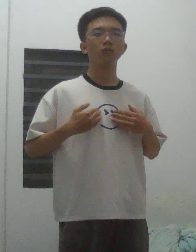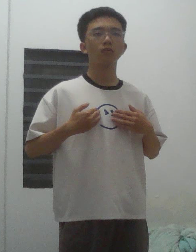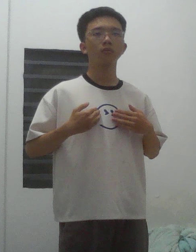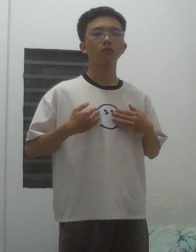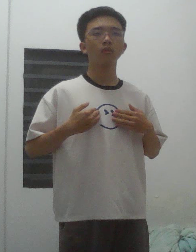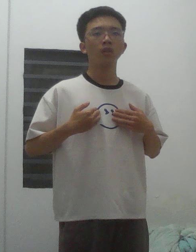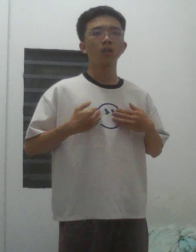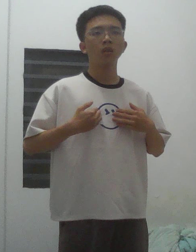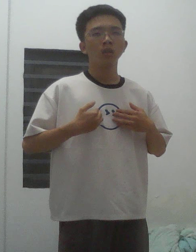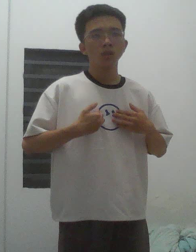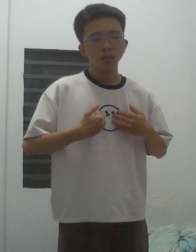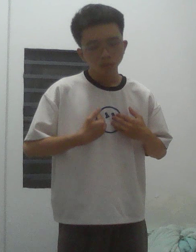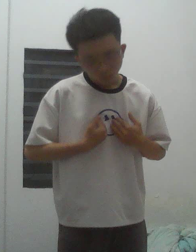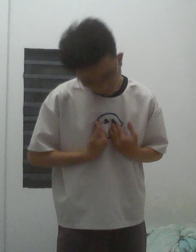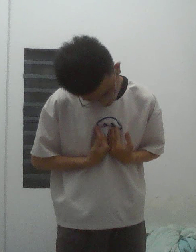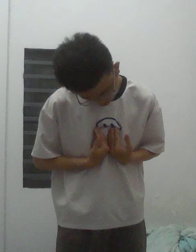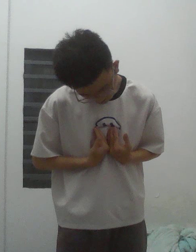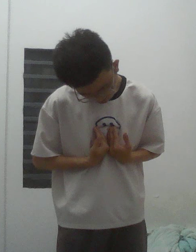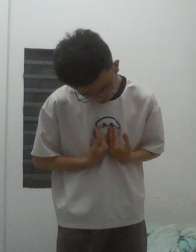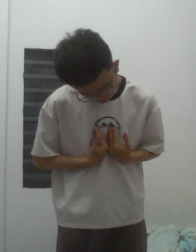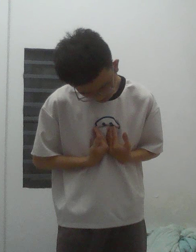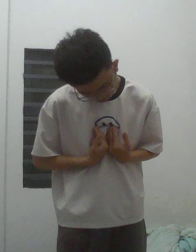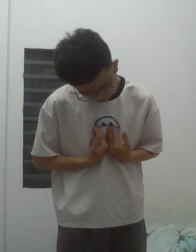met